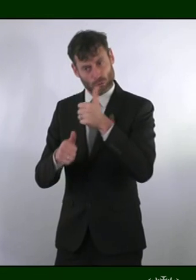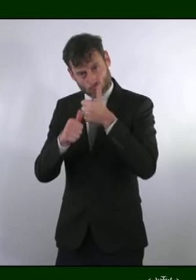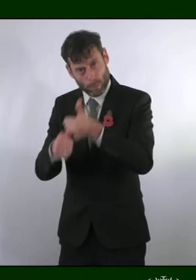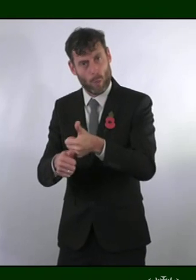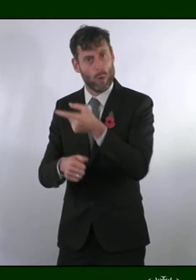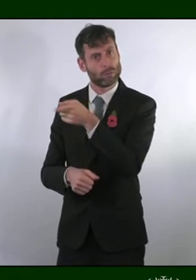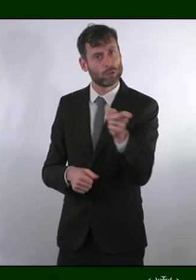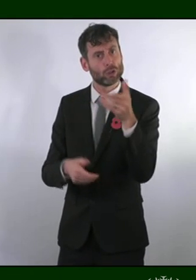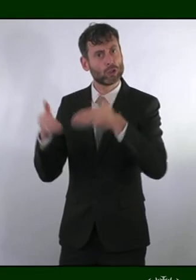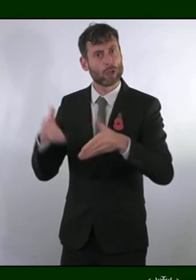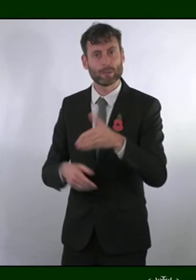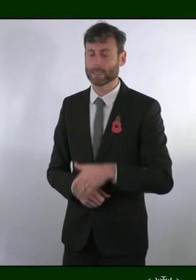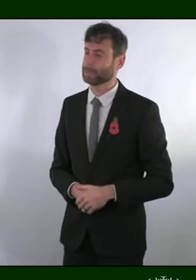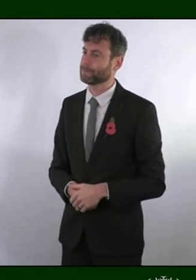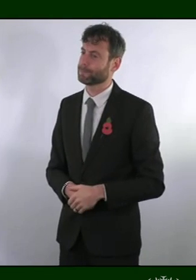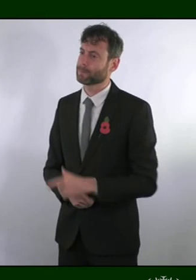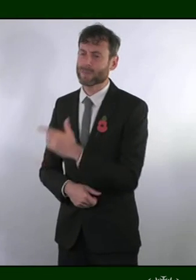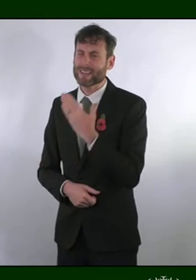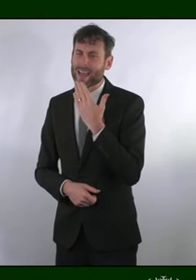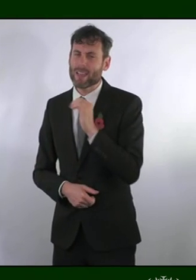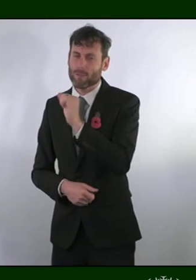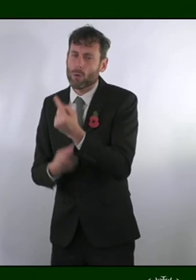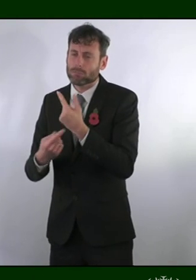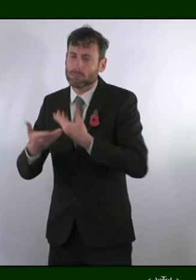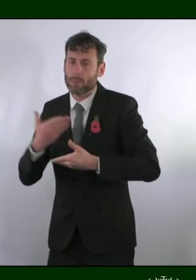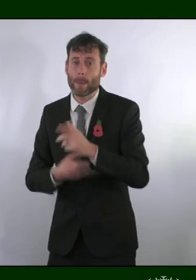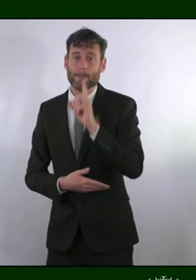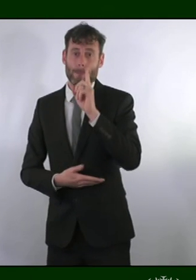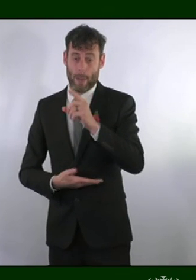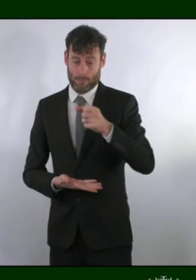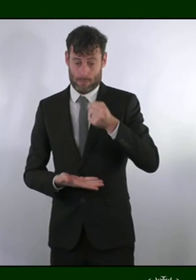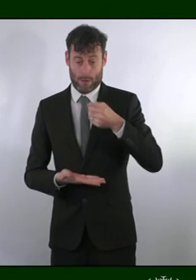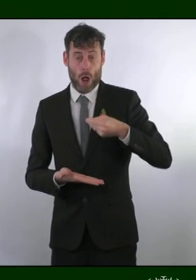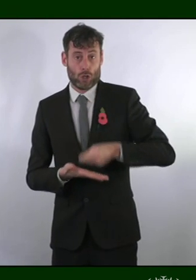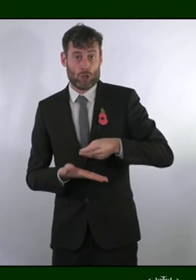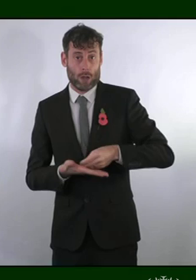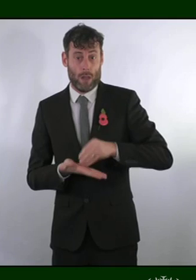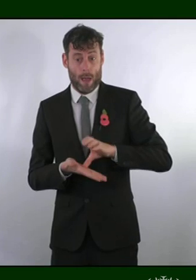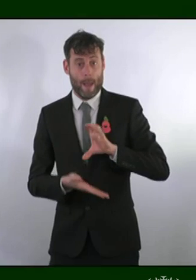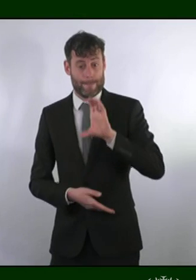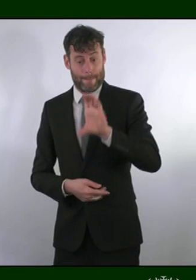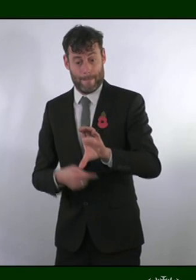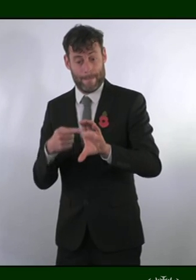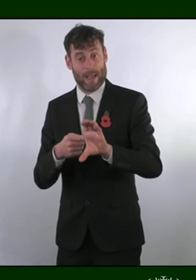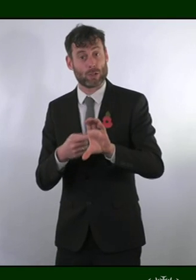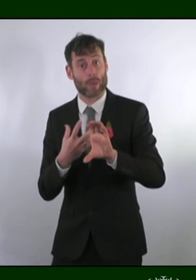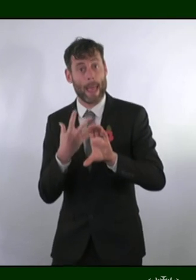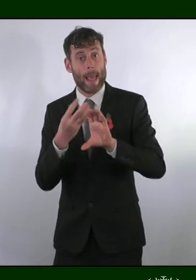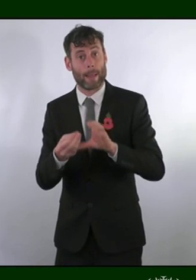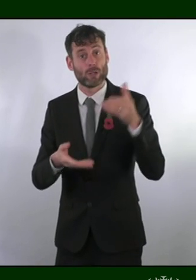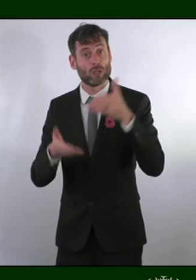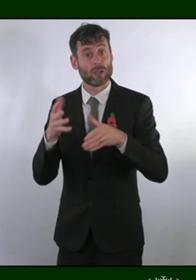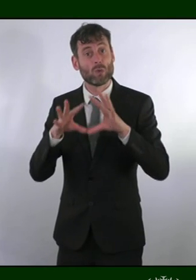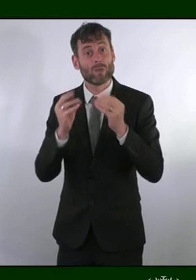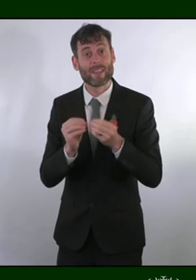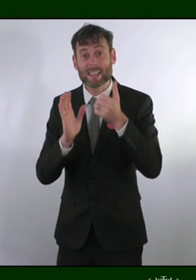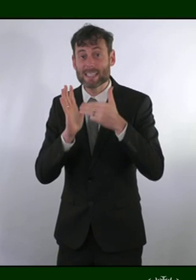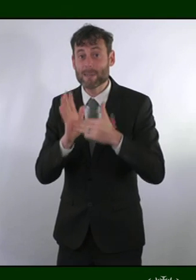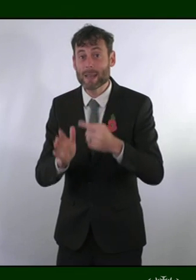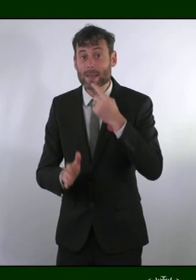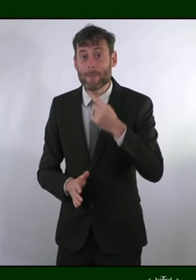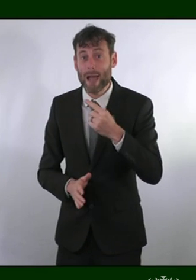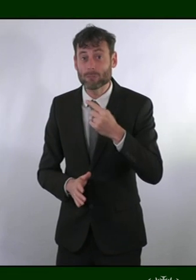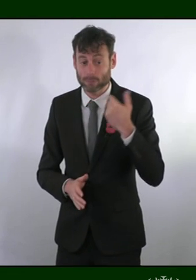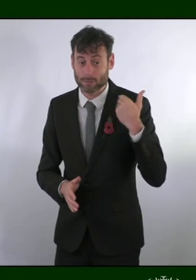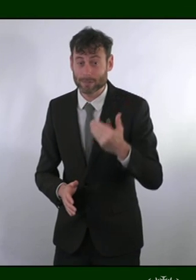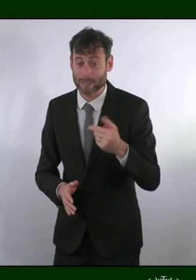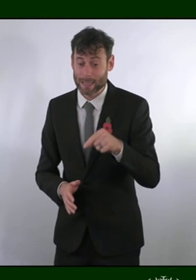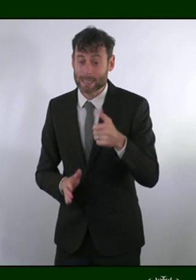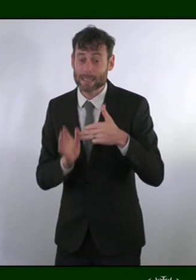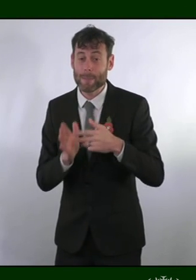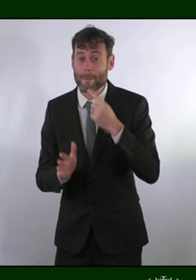I thank the Prime Minister for his reply. The truth is the Chancellor’s package for forces charities was just £6 million during this pandemic, and that is just not sufficient.